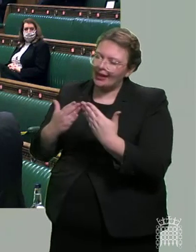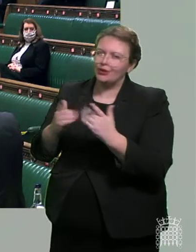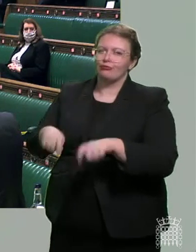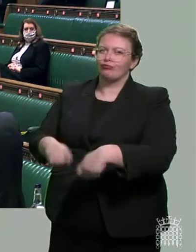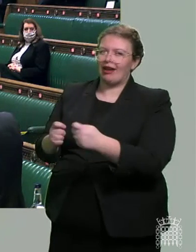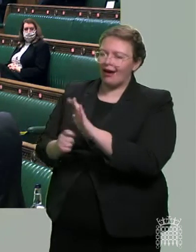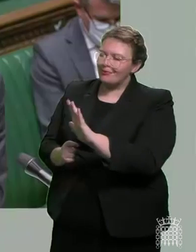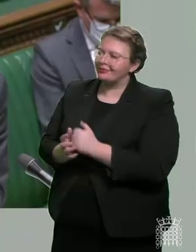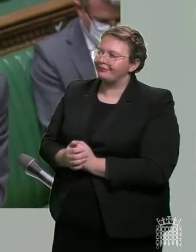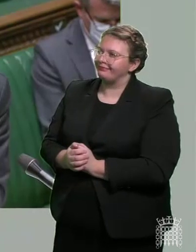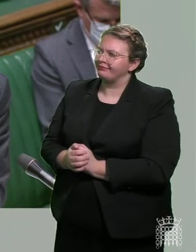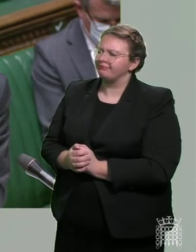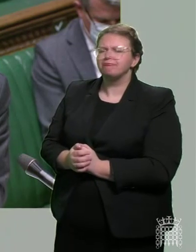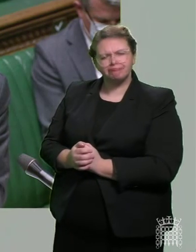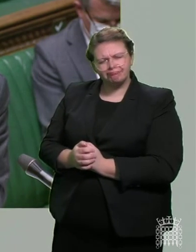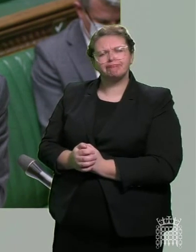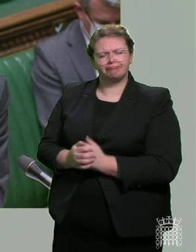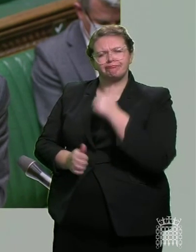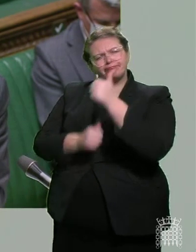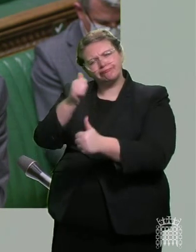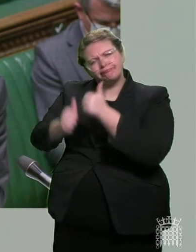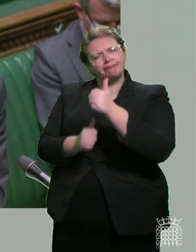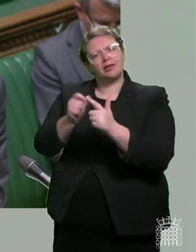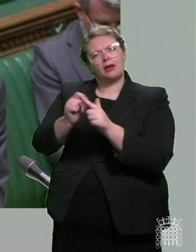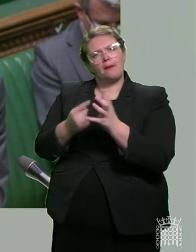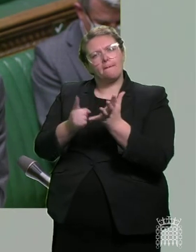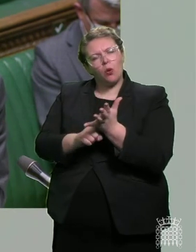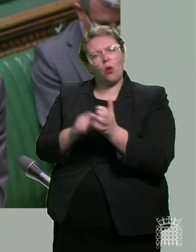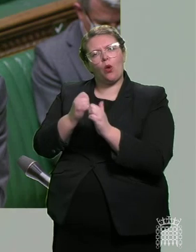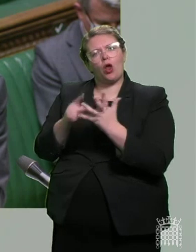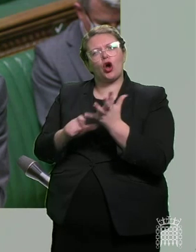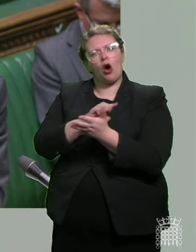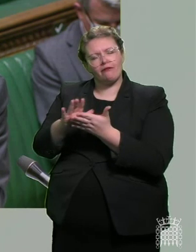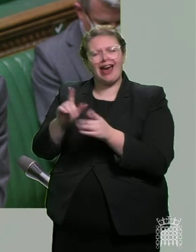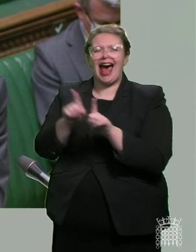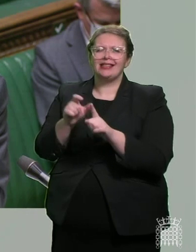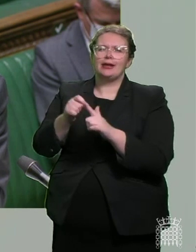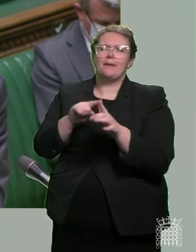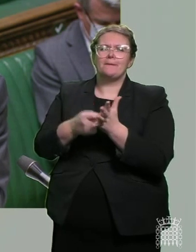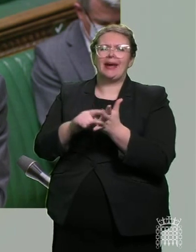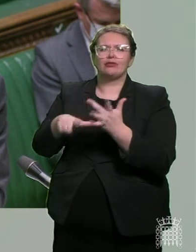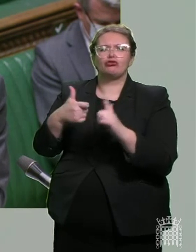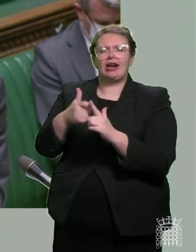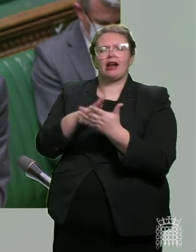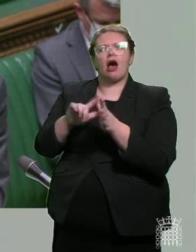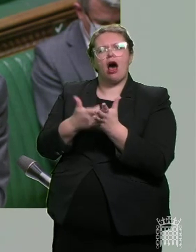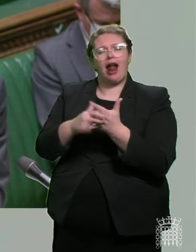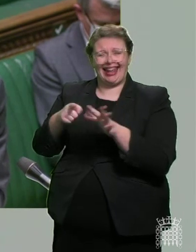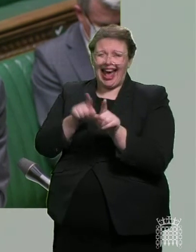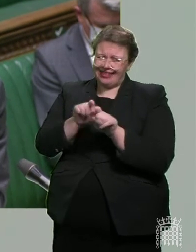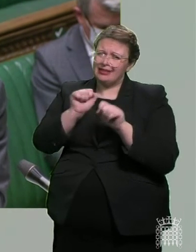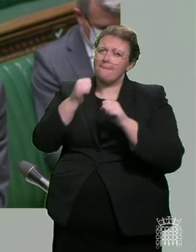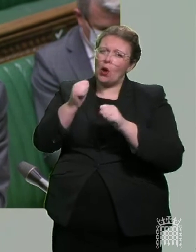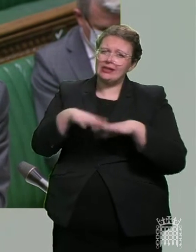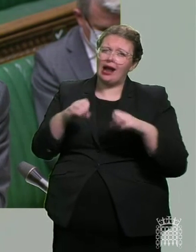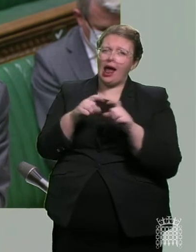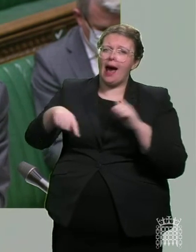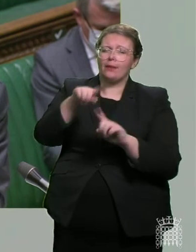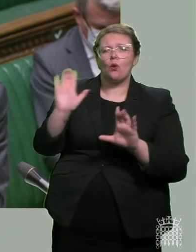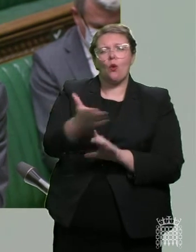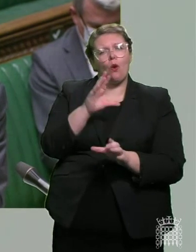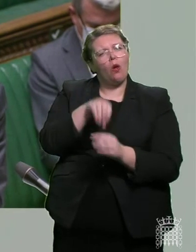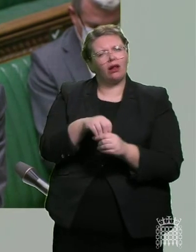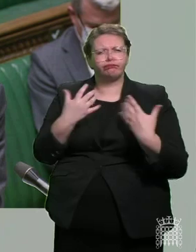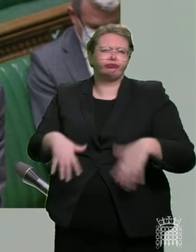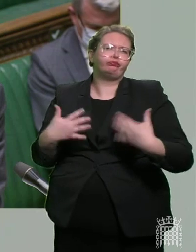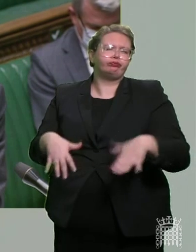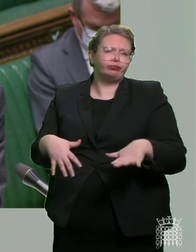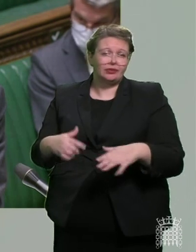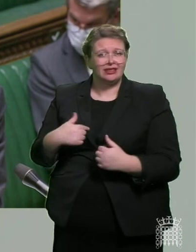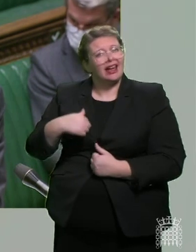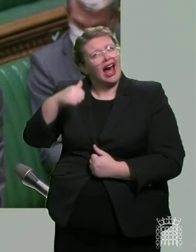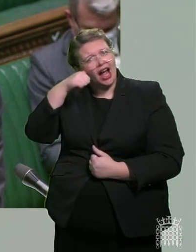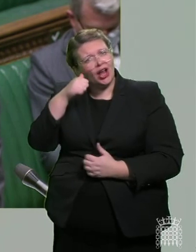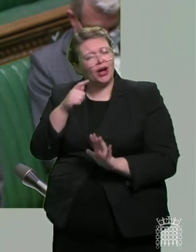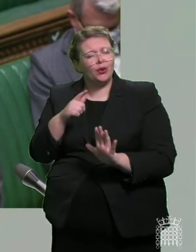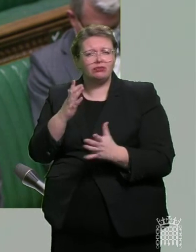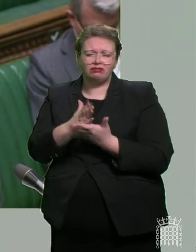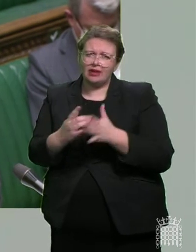Complete nonsense. Don’t let the truth get in the way of a pre-prepared gag: the Prime Minister knows that I have never said that, from this Dispatch Box or anywhere else, but the truth escapes him.